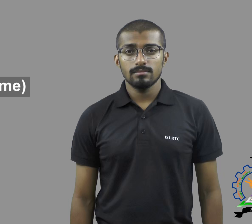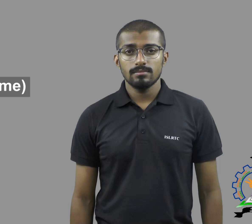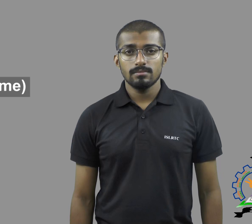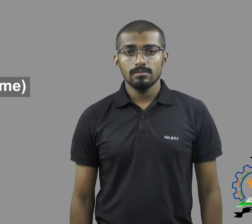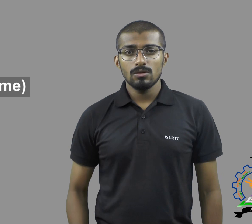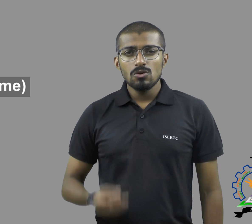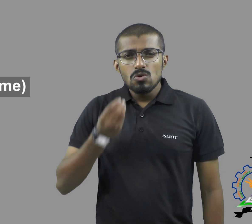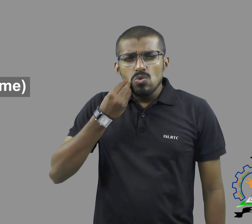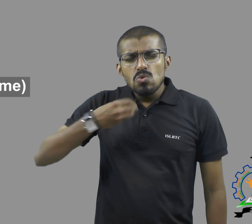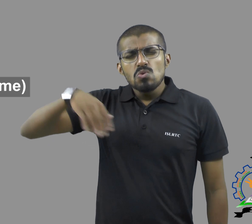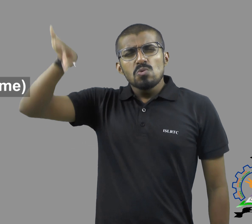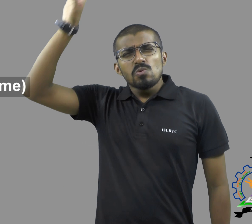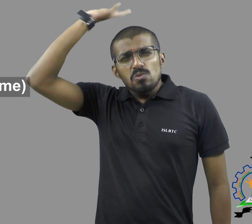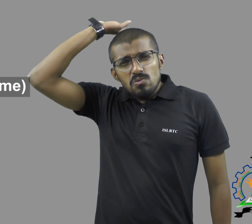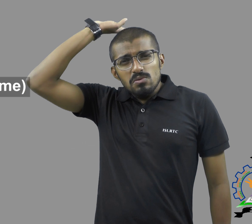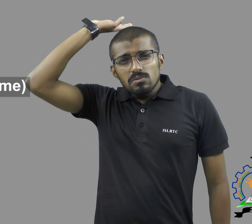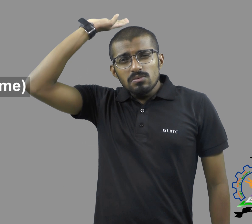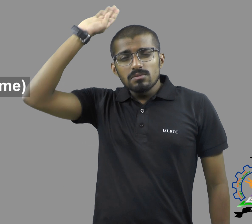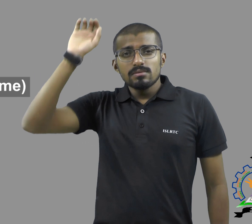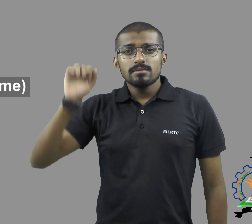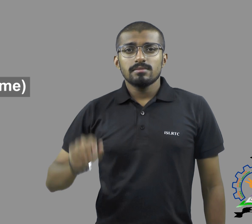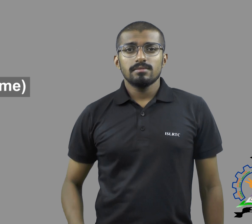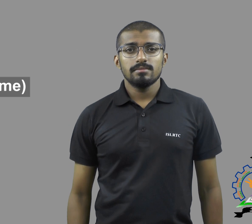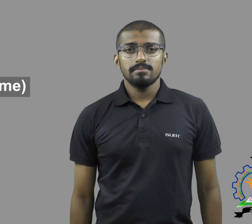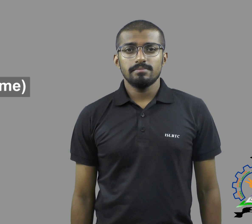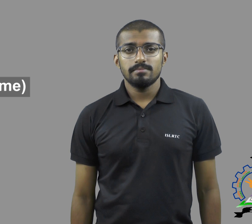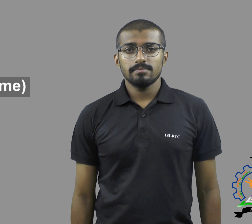Old Obsolete Outdated Ancient (Thing Time)